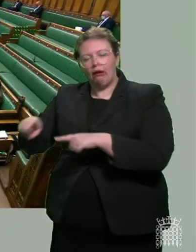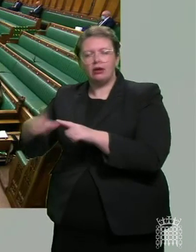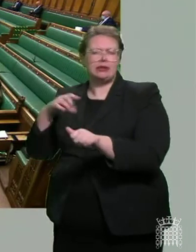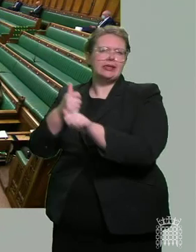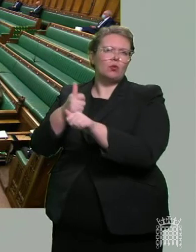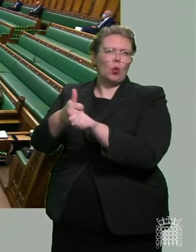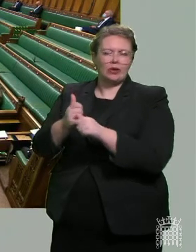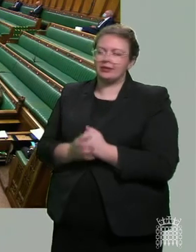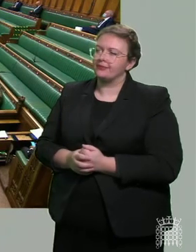We are getting on with the job